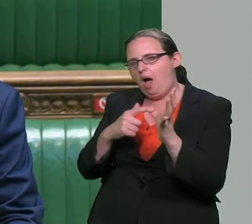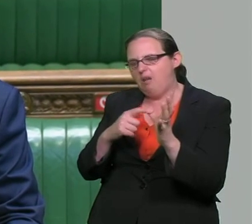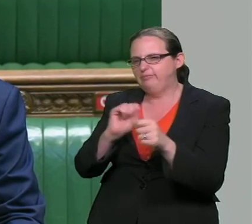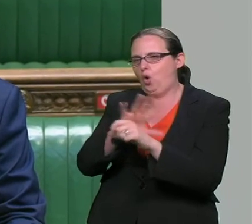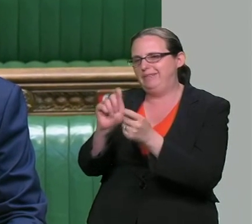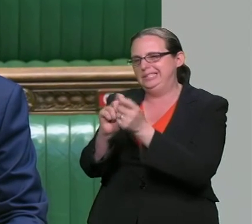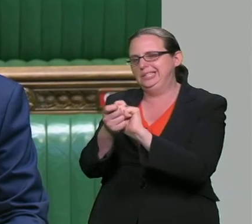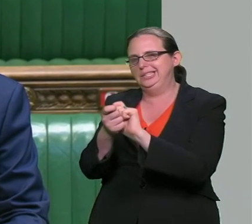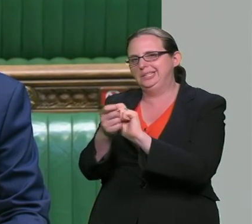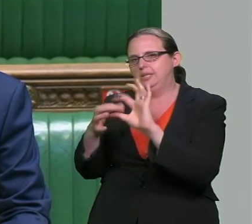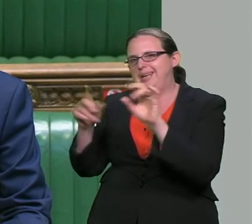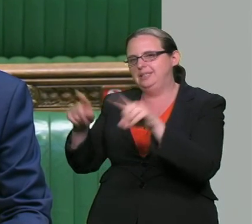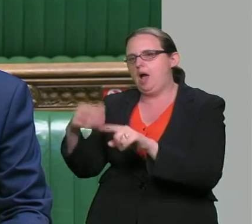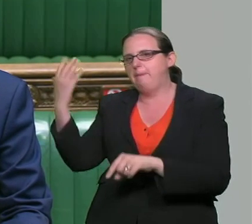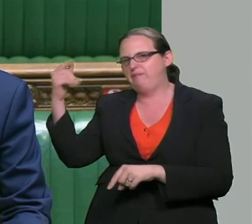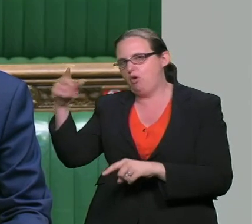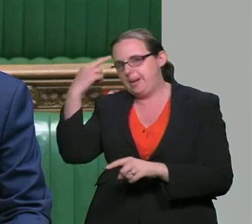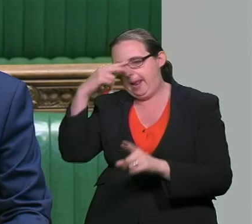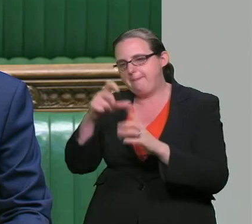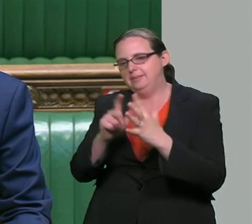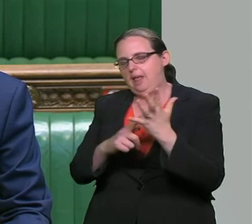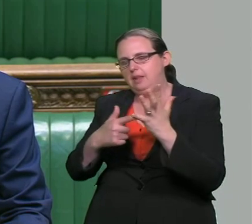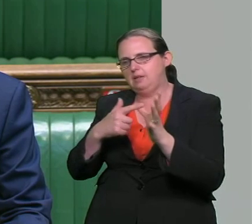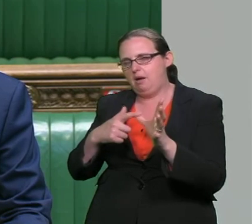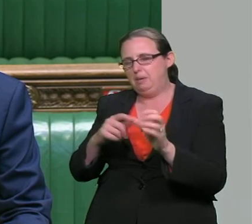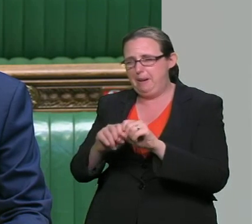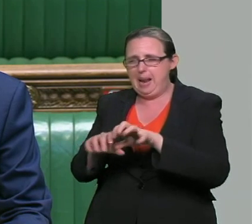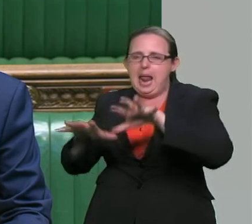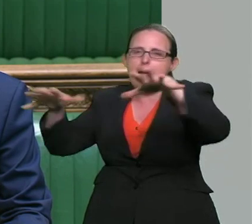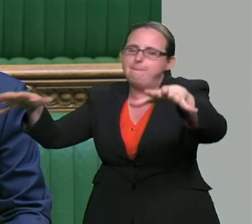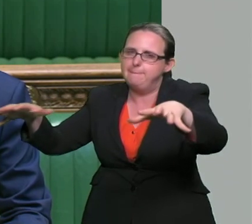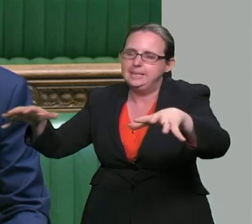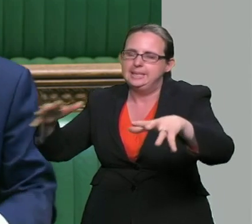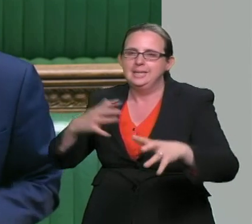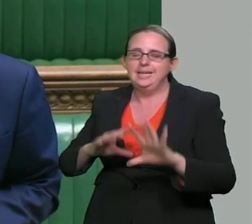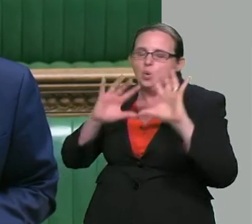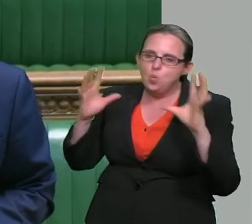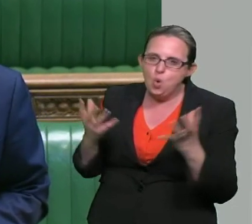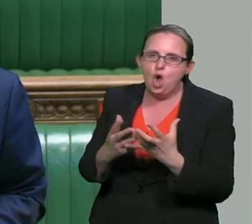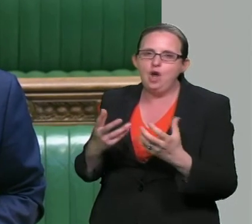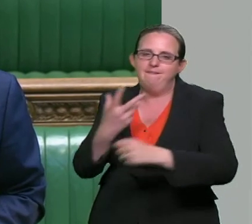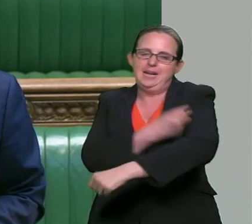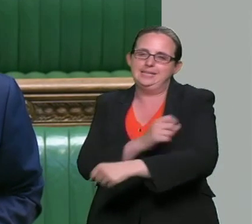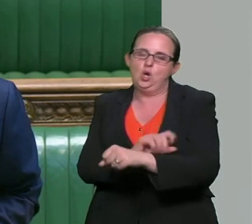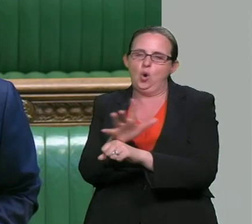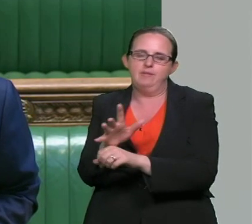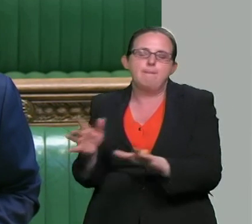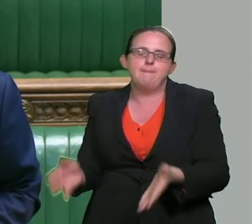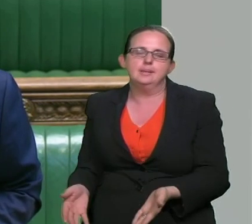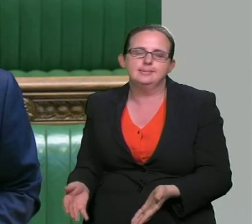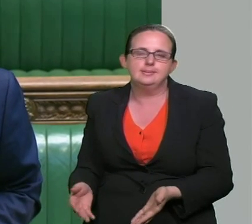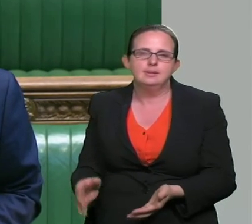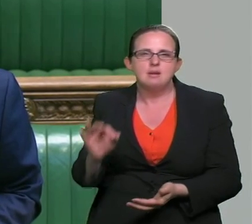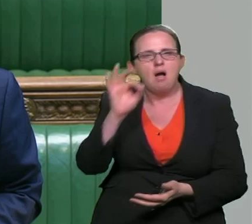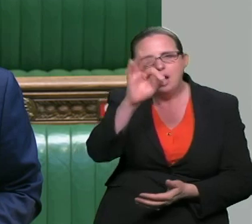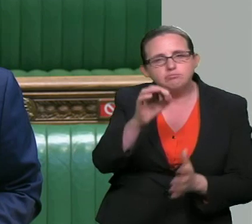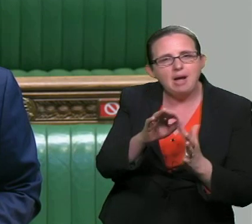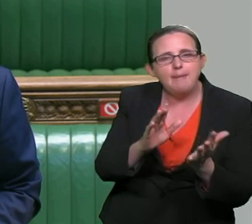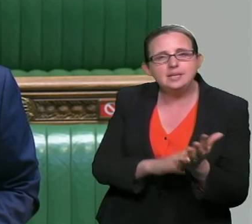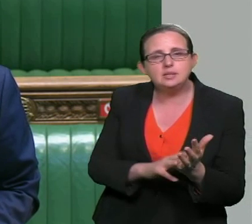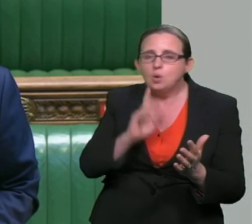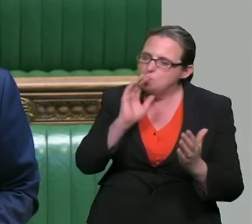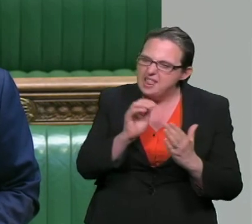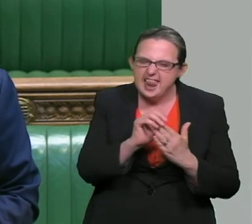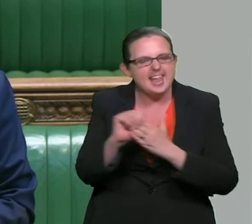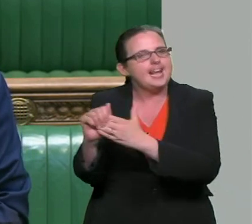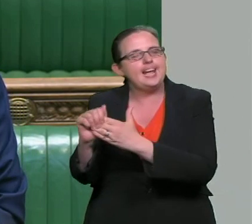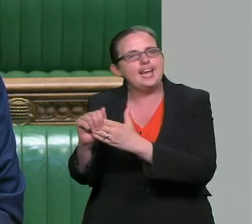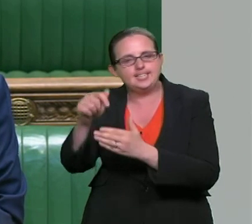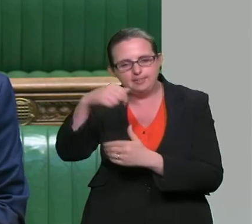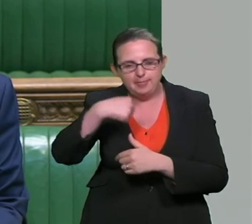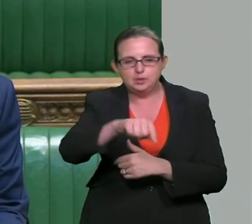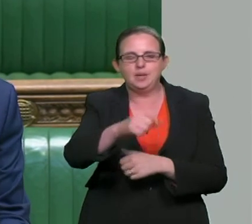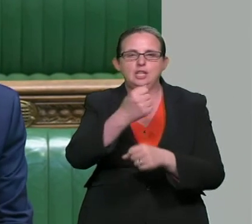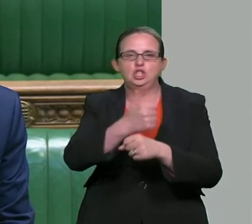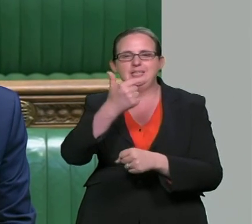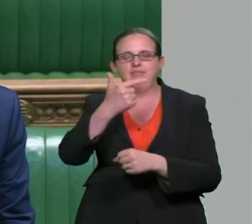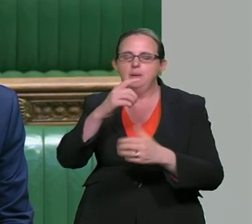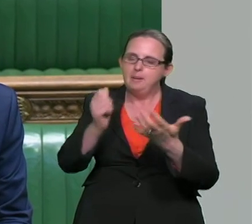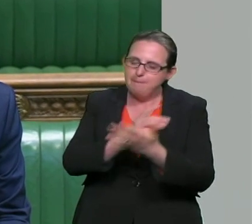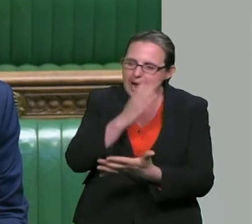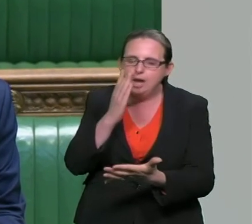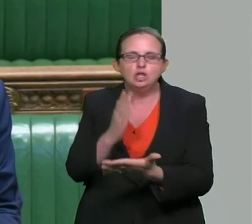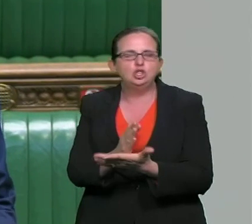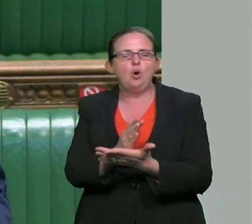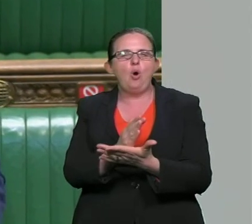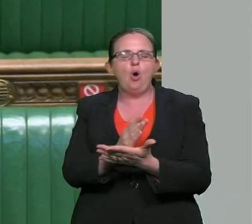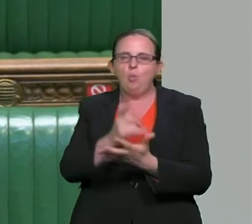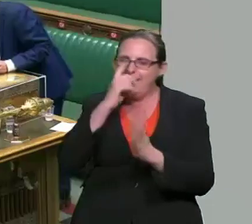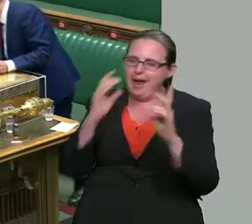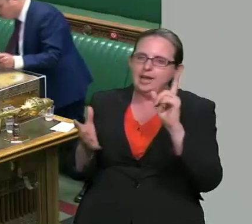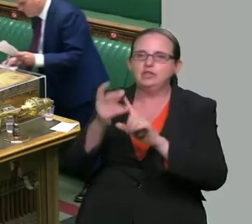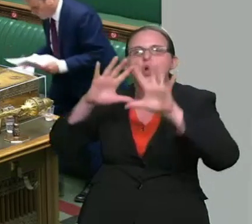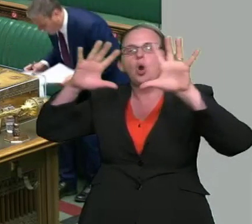The Prime Minister has made big promises on this, but it needs a truly global effort to make it happen, so will he take the lead at the G7 and do whatever is necessary to make global vaccinations a reality?